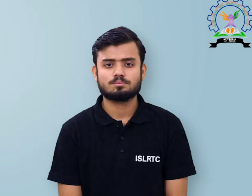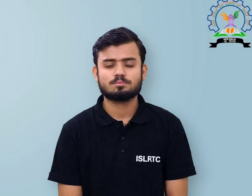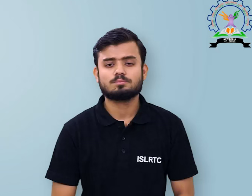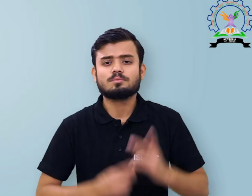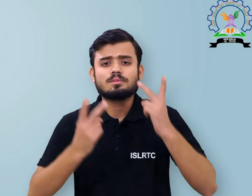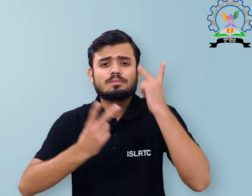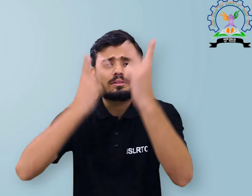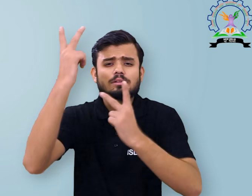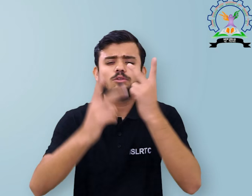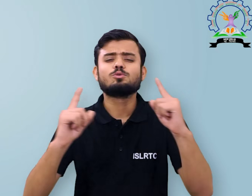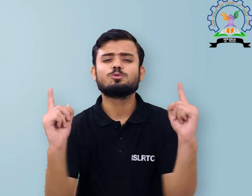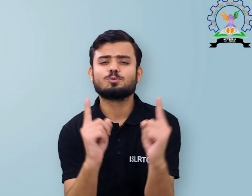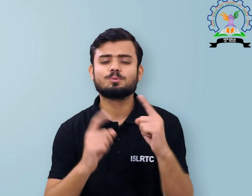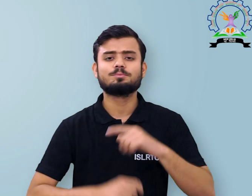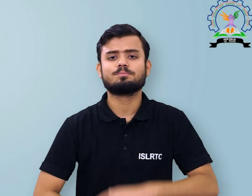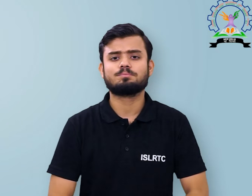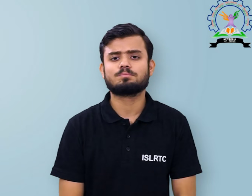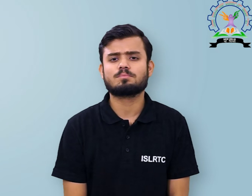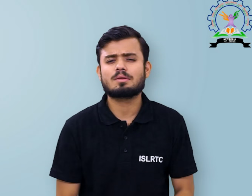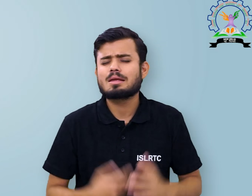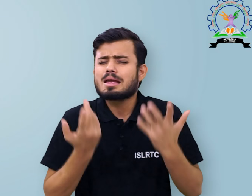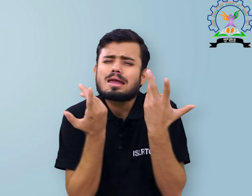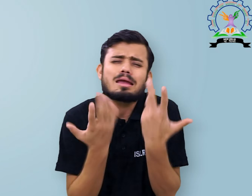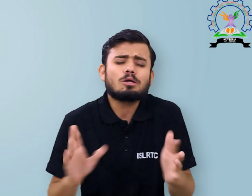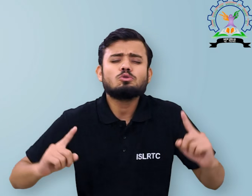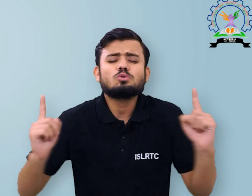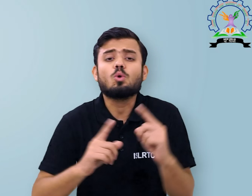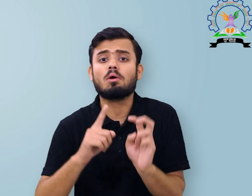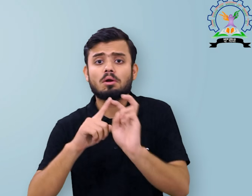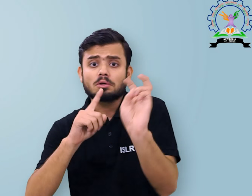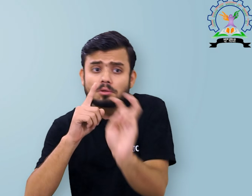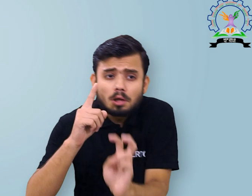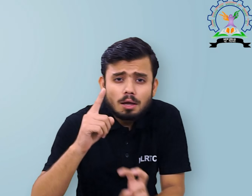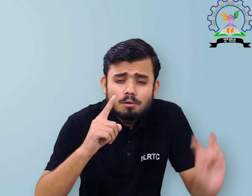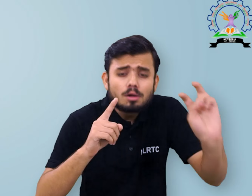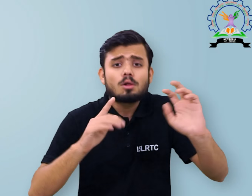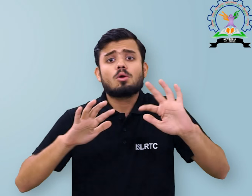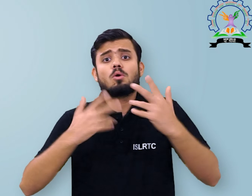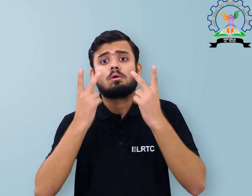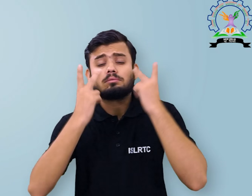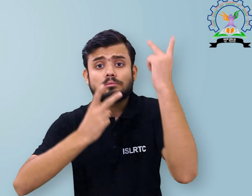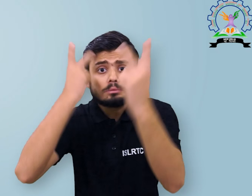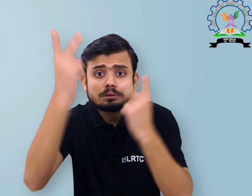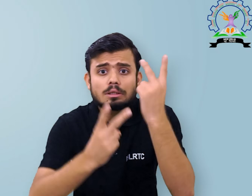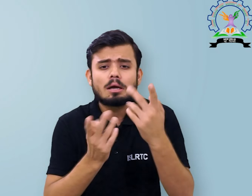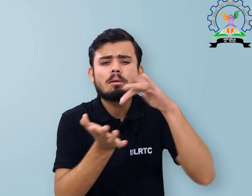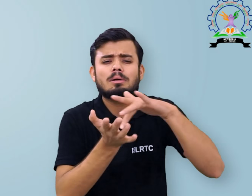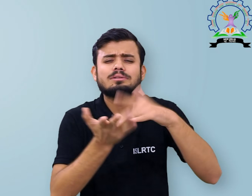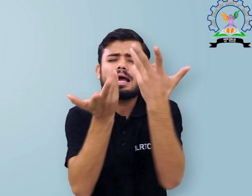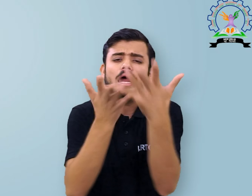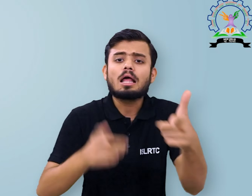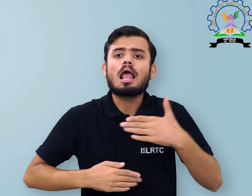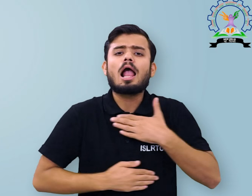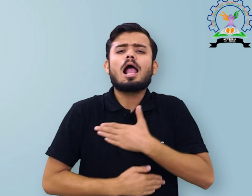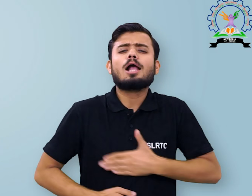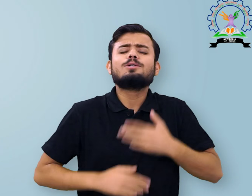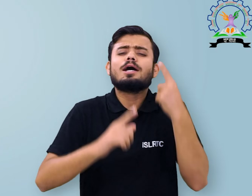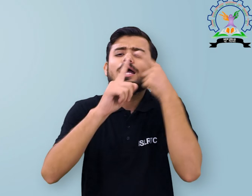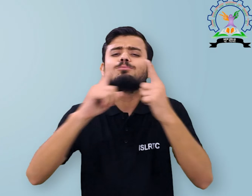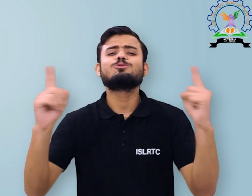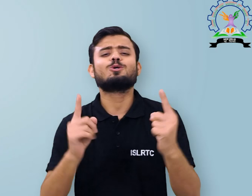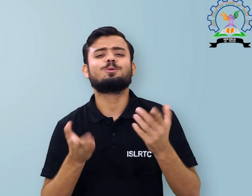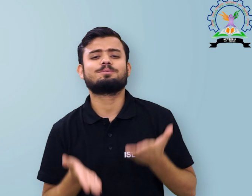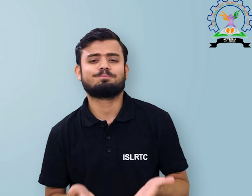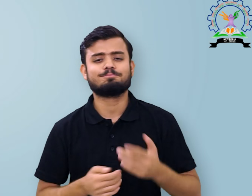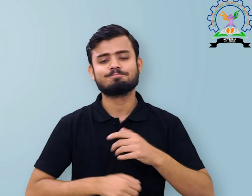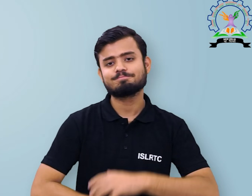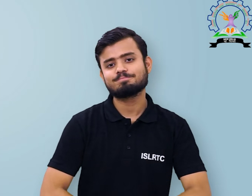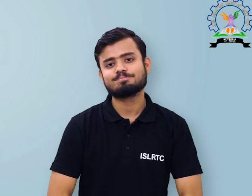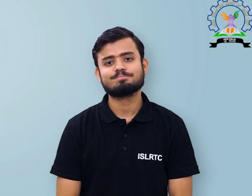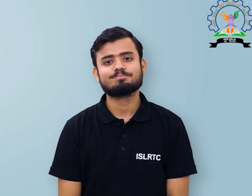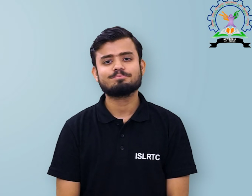Excursion A short journey or trip, especially one taken as a leisure activity.